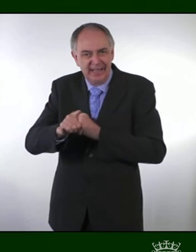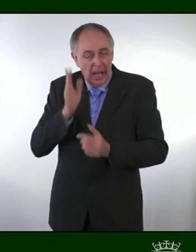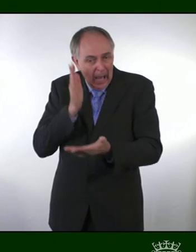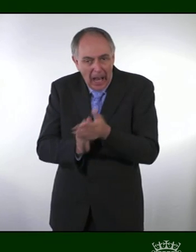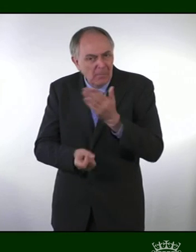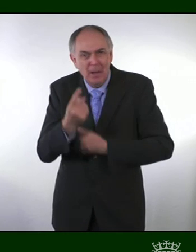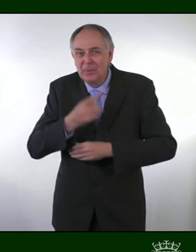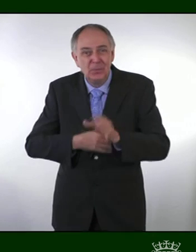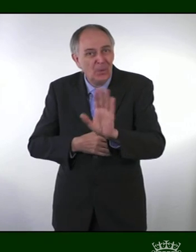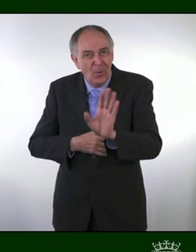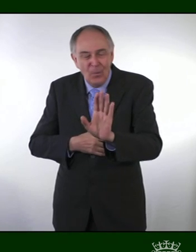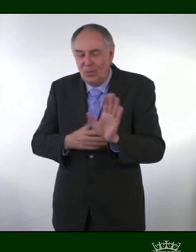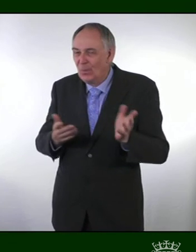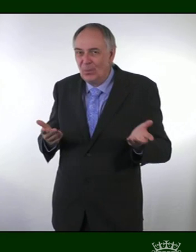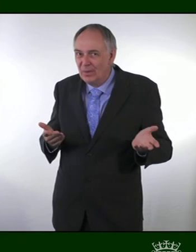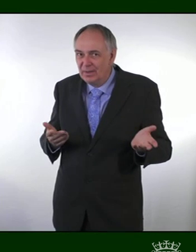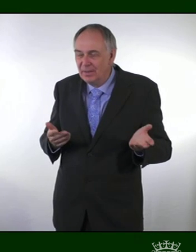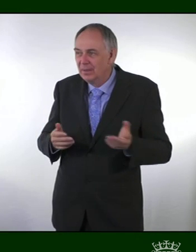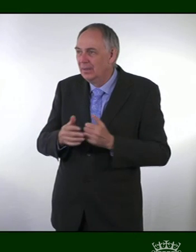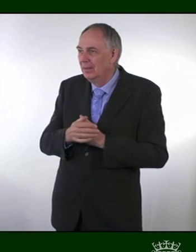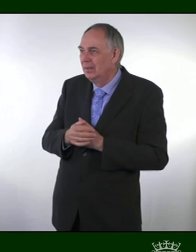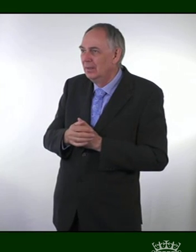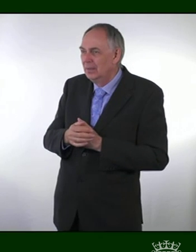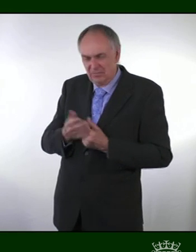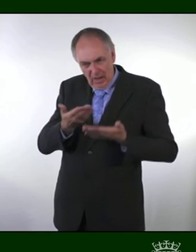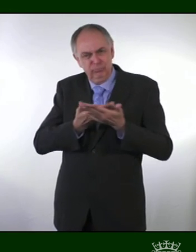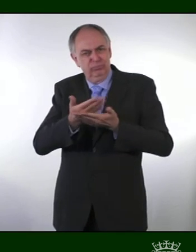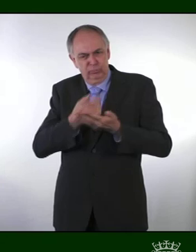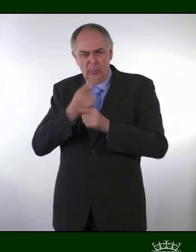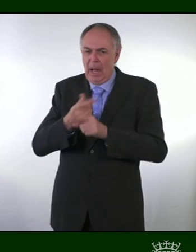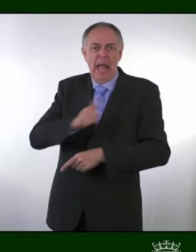A new concept is being introduced into our deliberations.